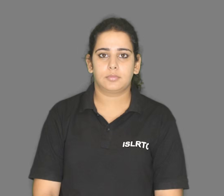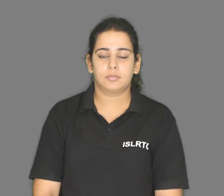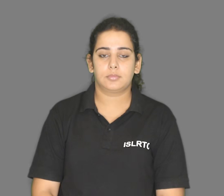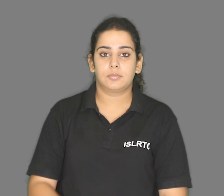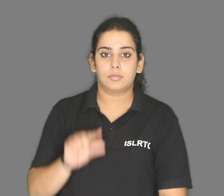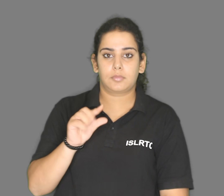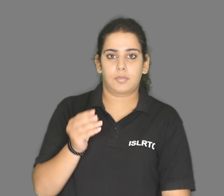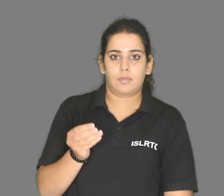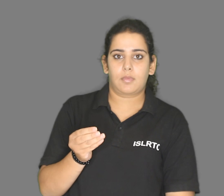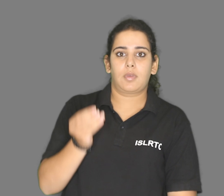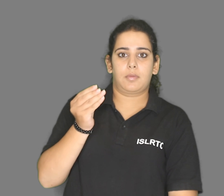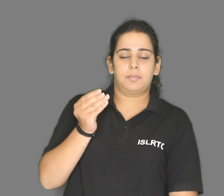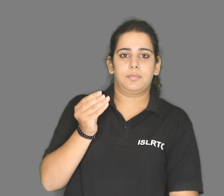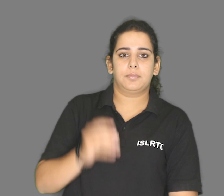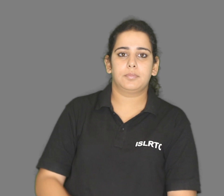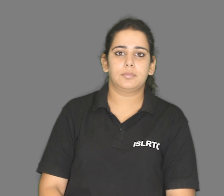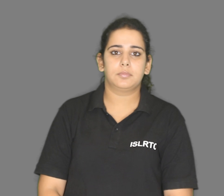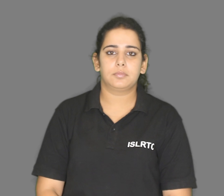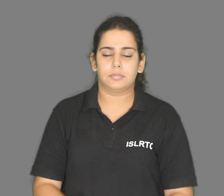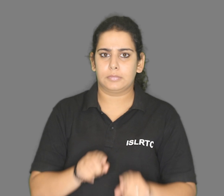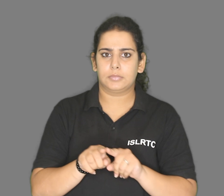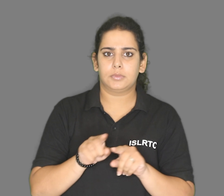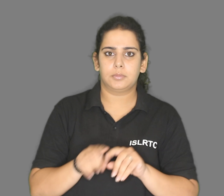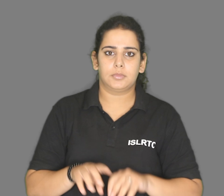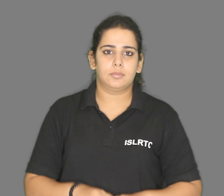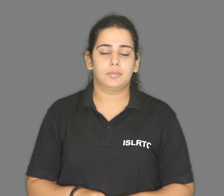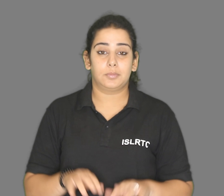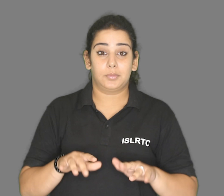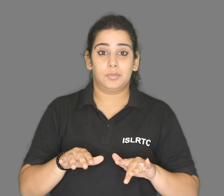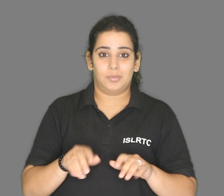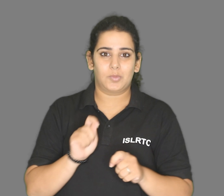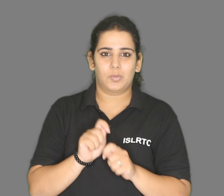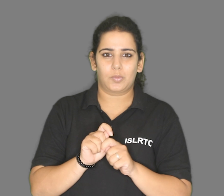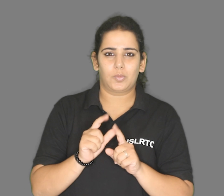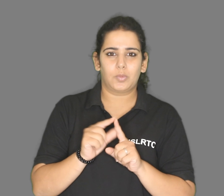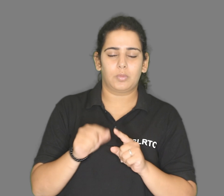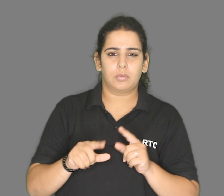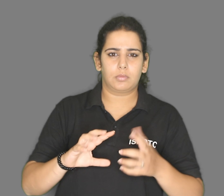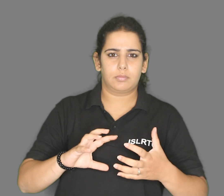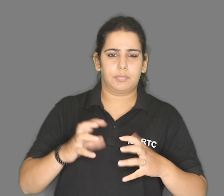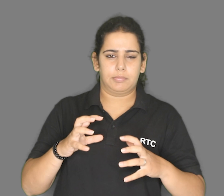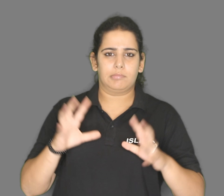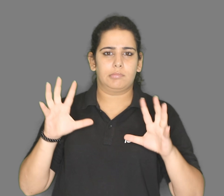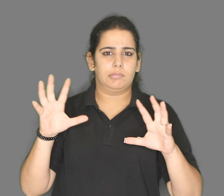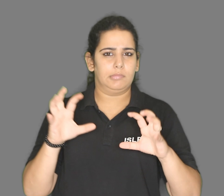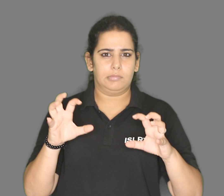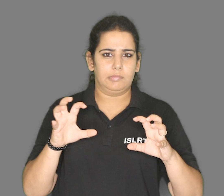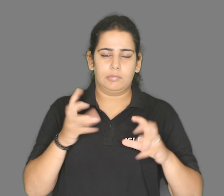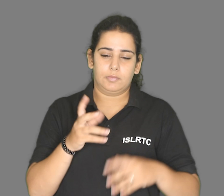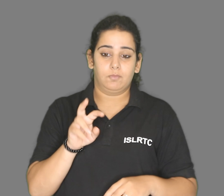Refreshable That can be refreshed (updated)